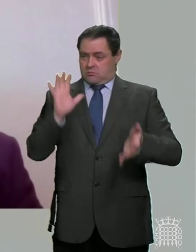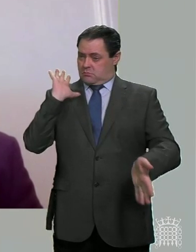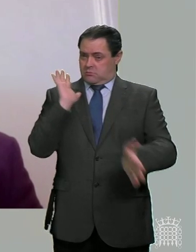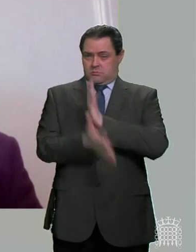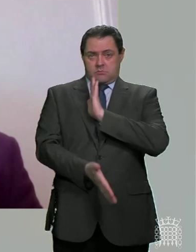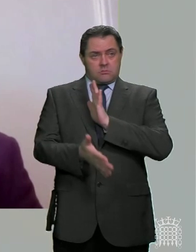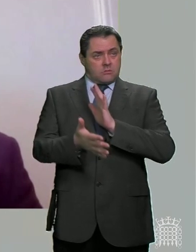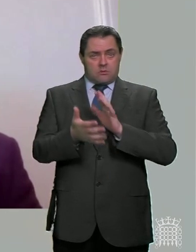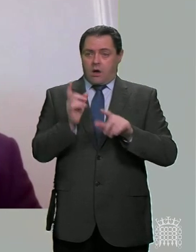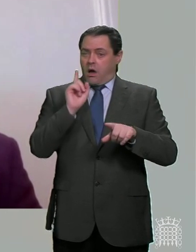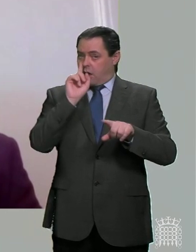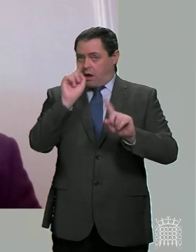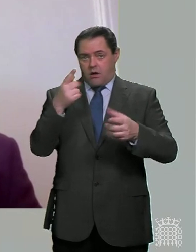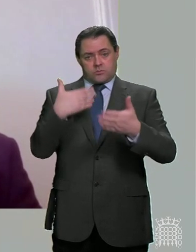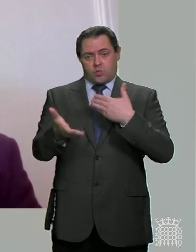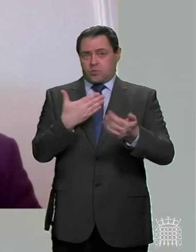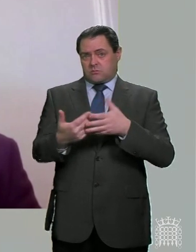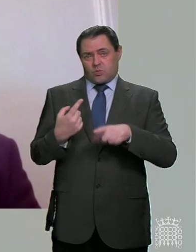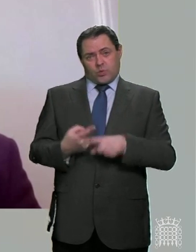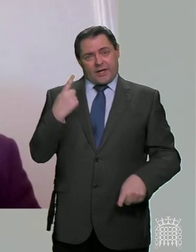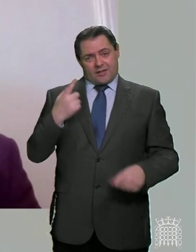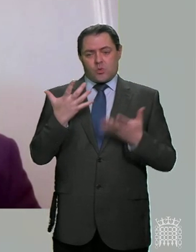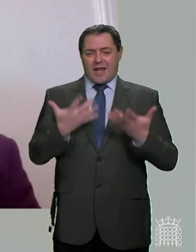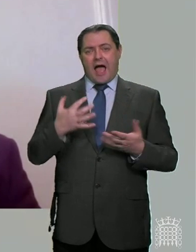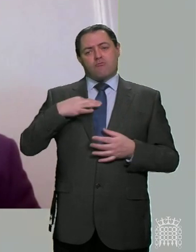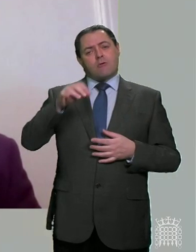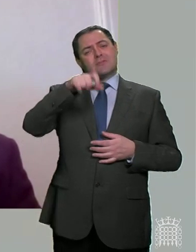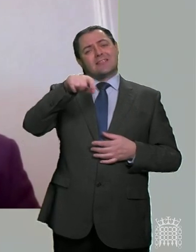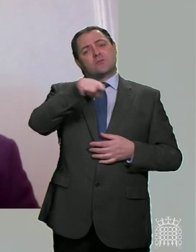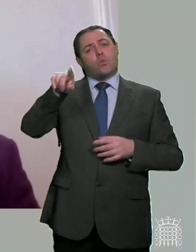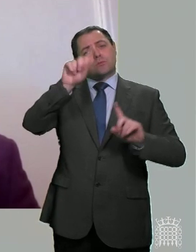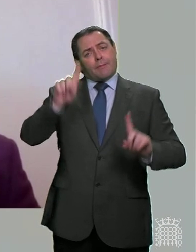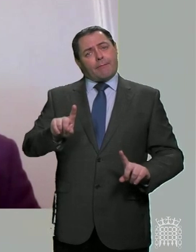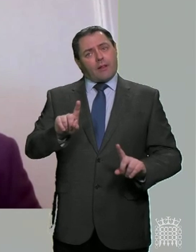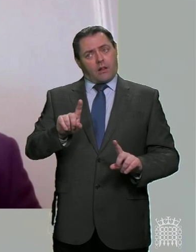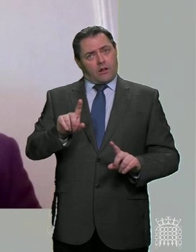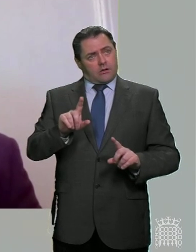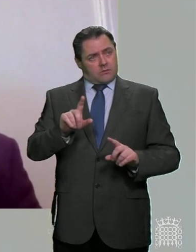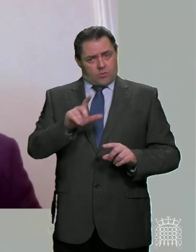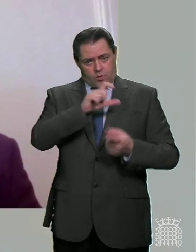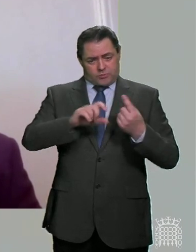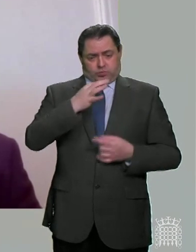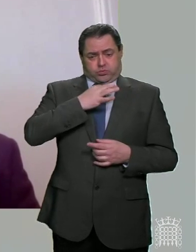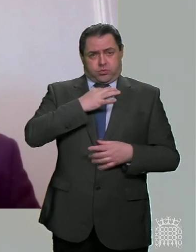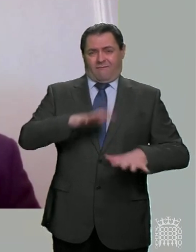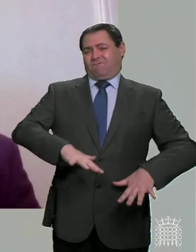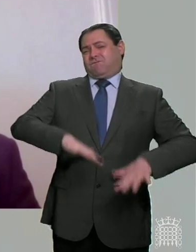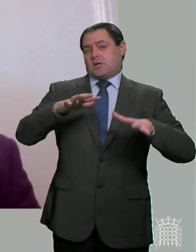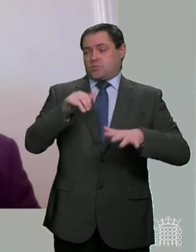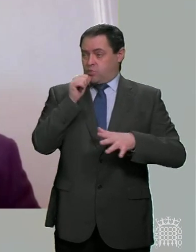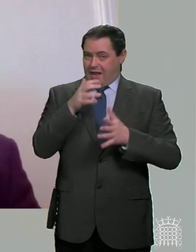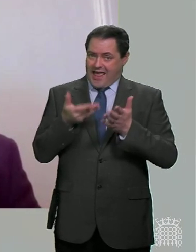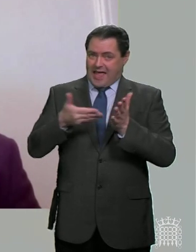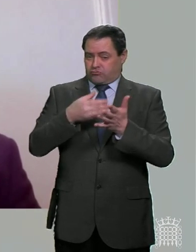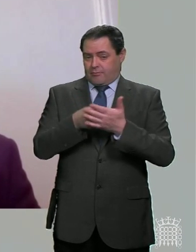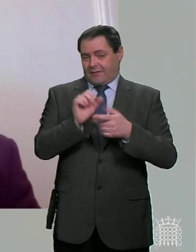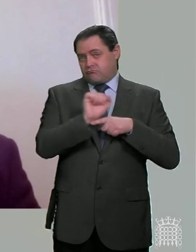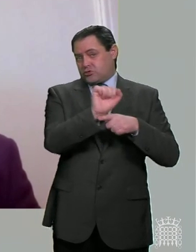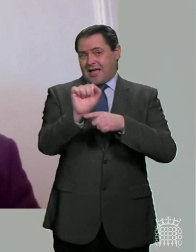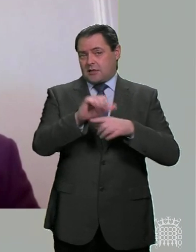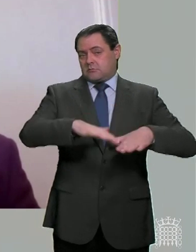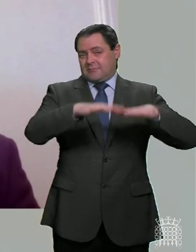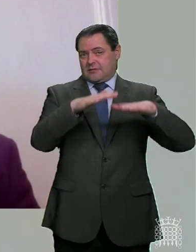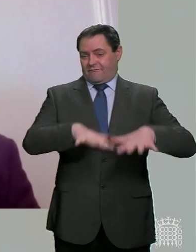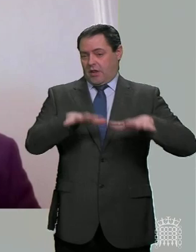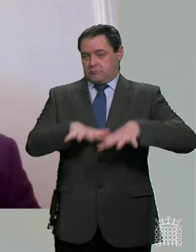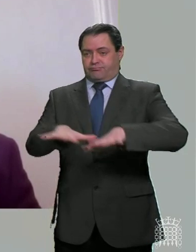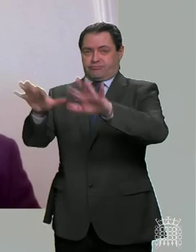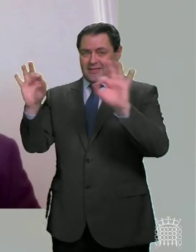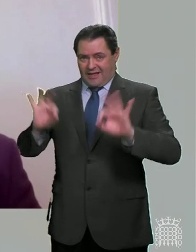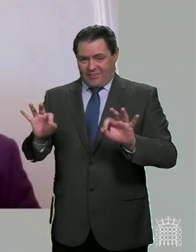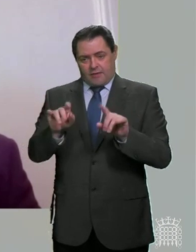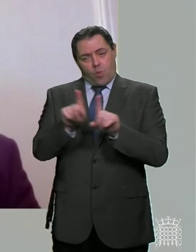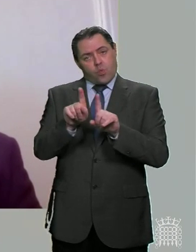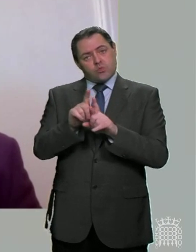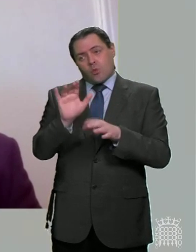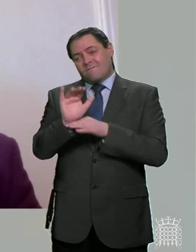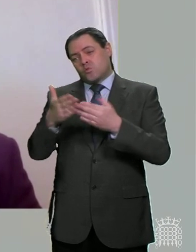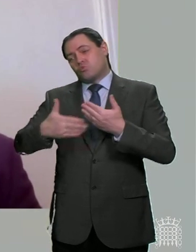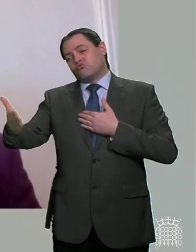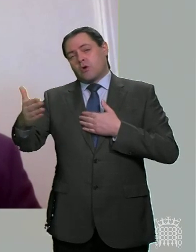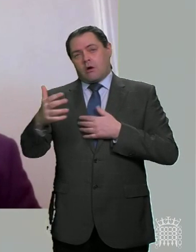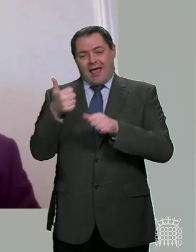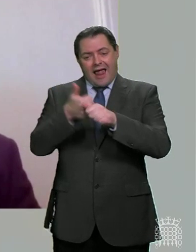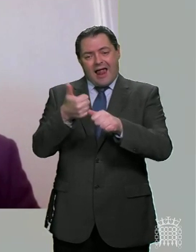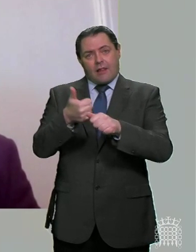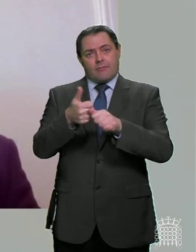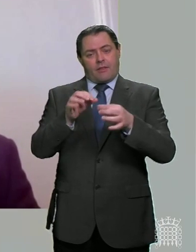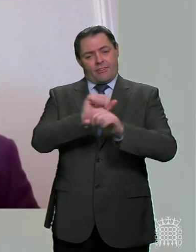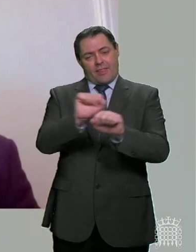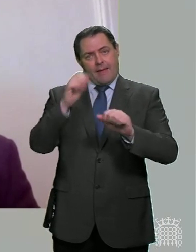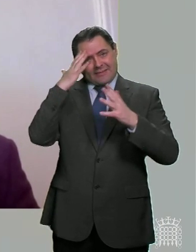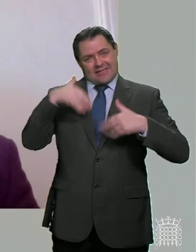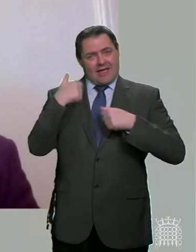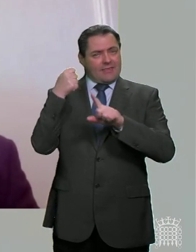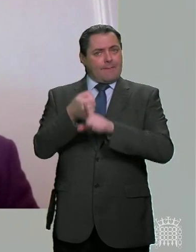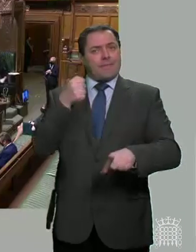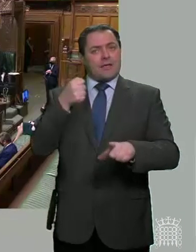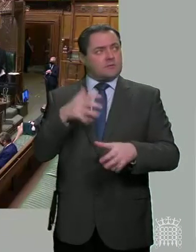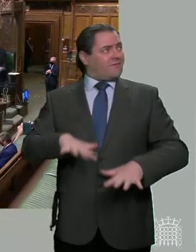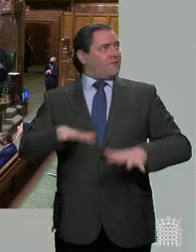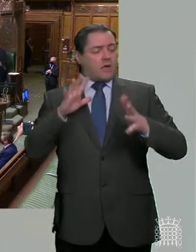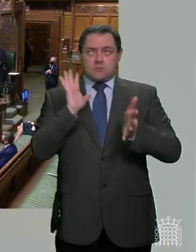Can my right honourable Friend reassure my constituents that at-risk communities will be supported by Government in terms of both flood protection and longer-term support, including in the important area of help for the mental health impacts of flooding?